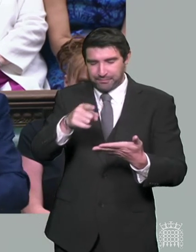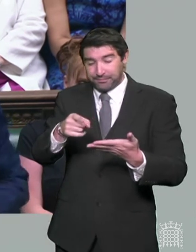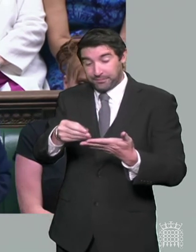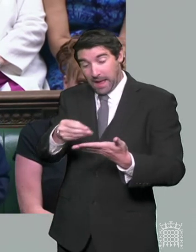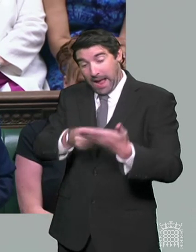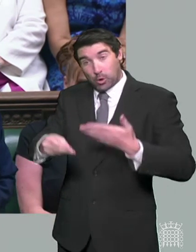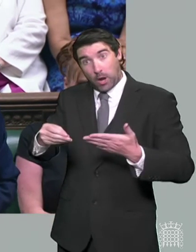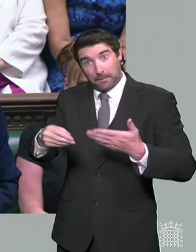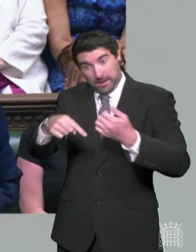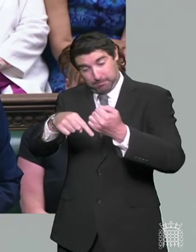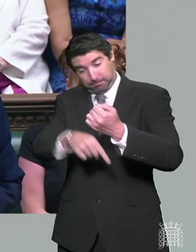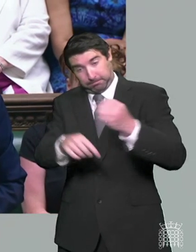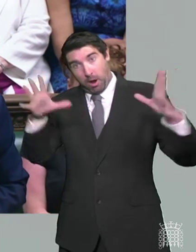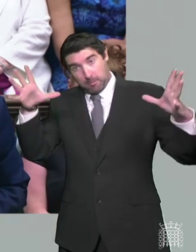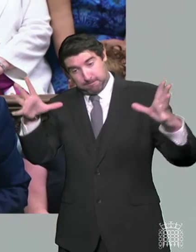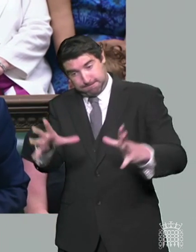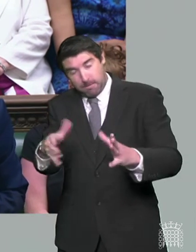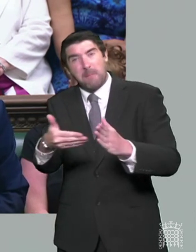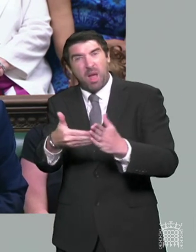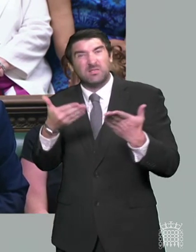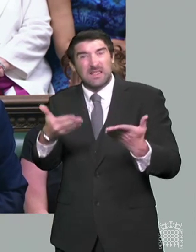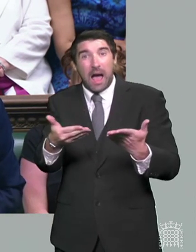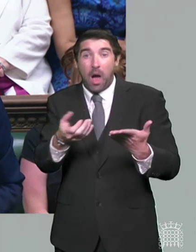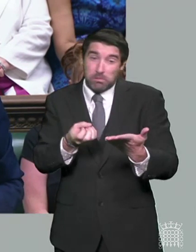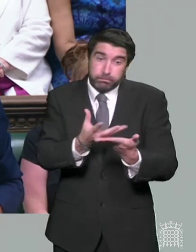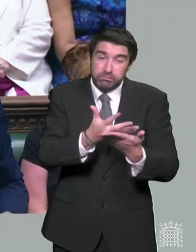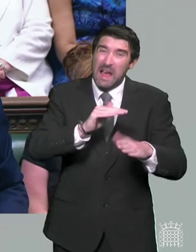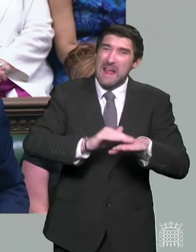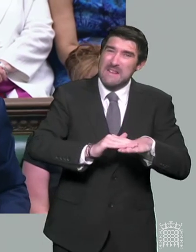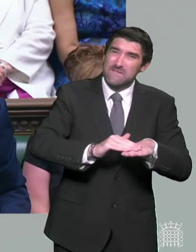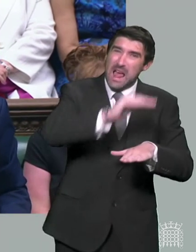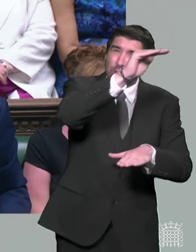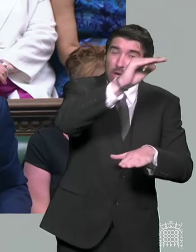He was warned about this last September, and what did he do?